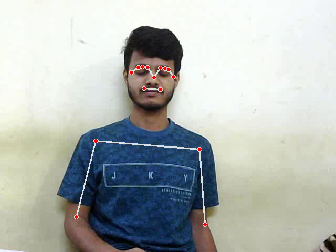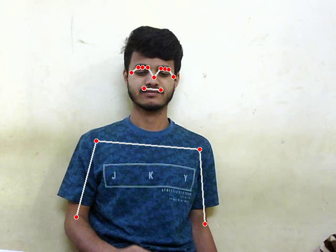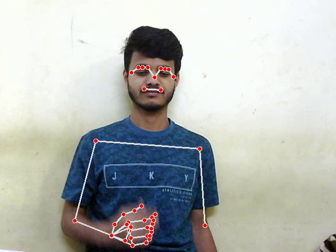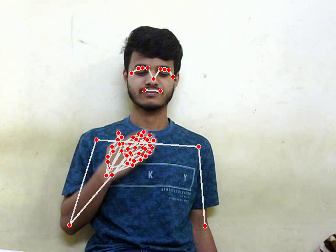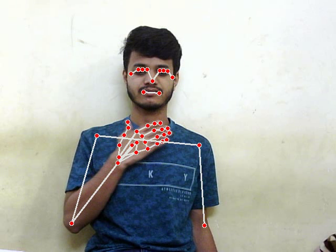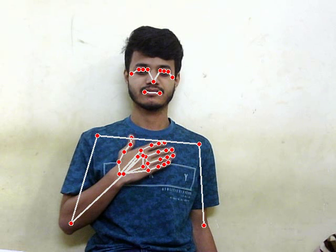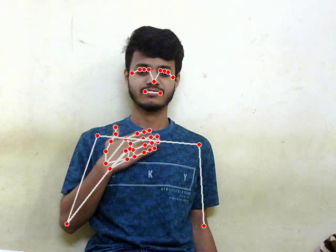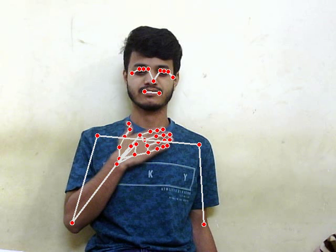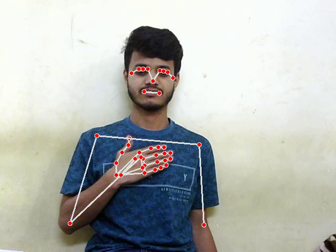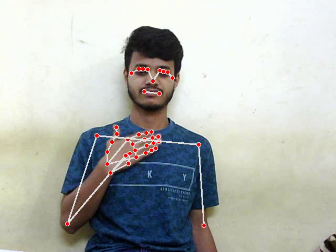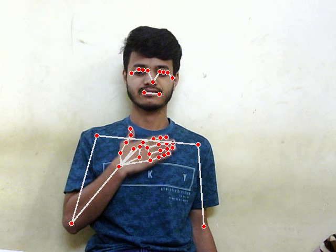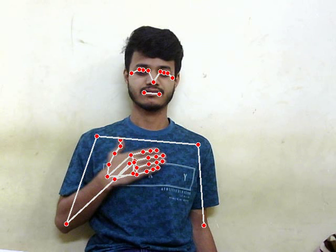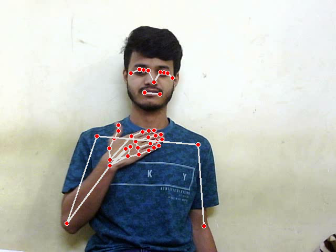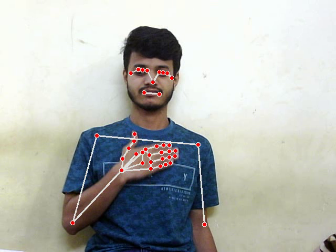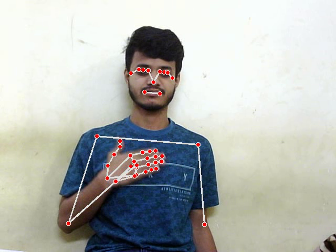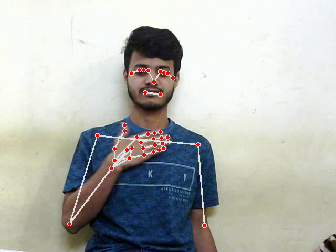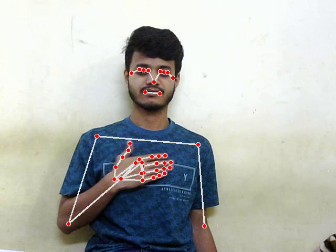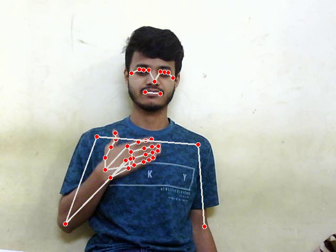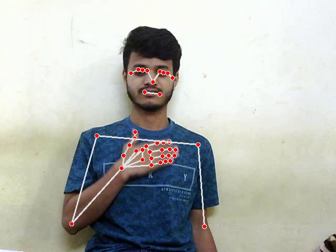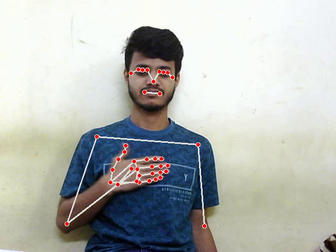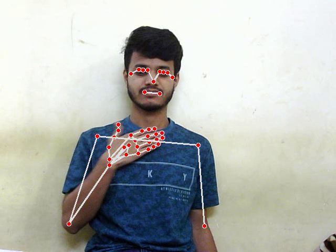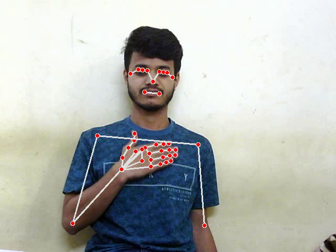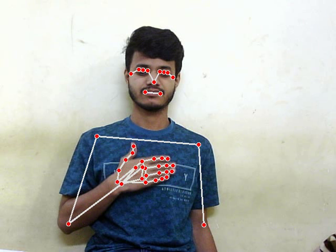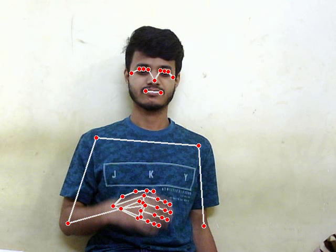please